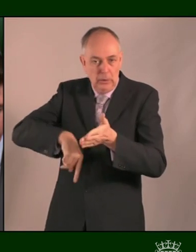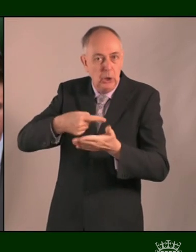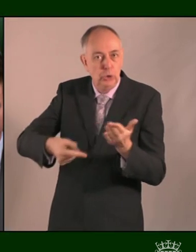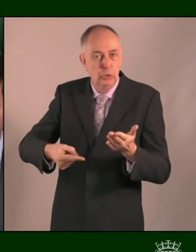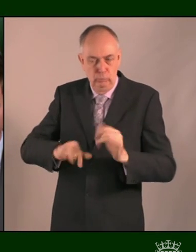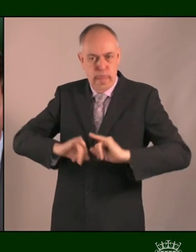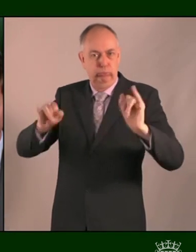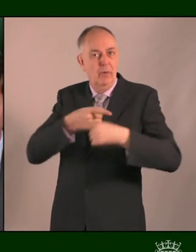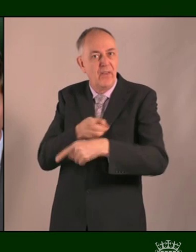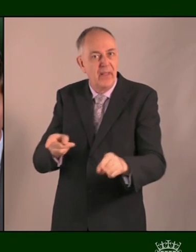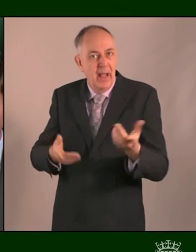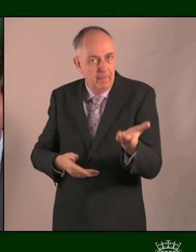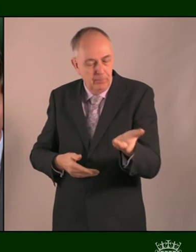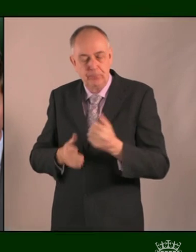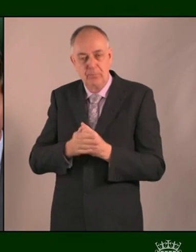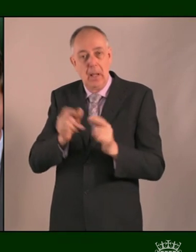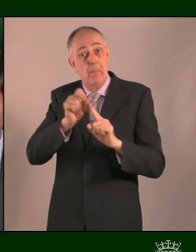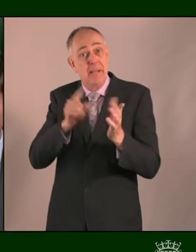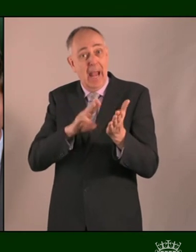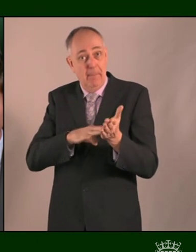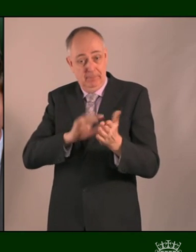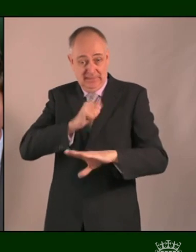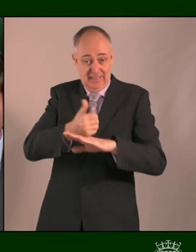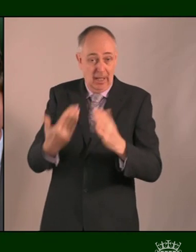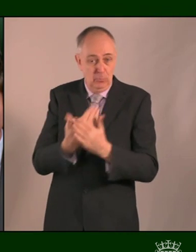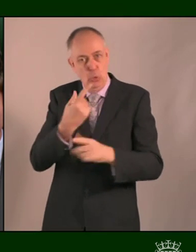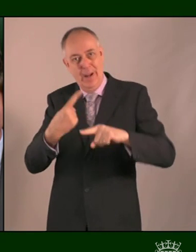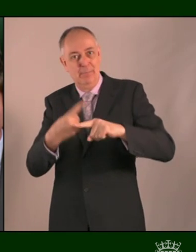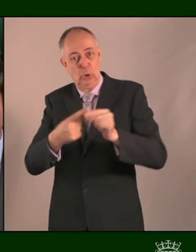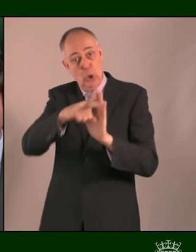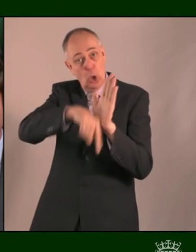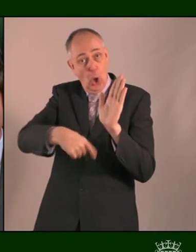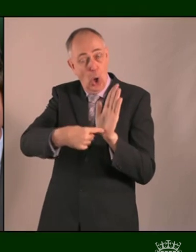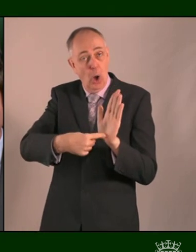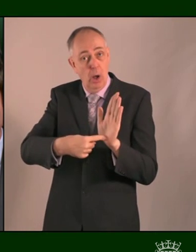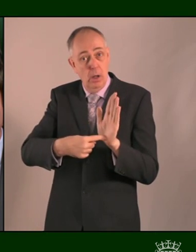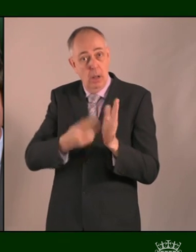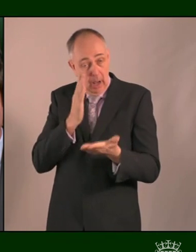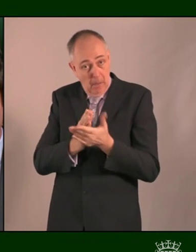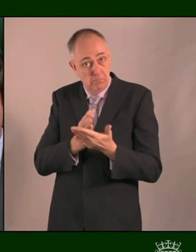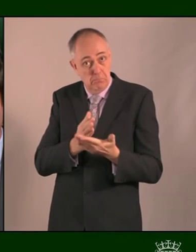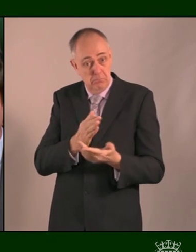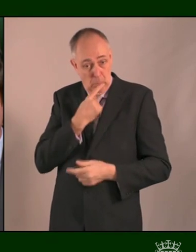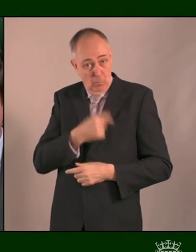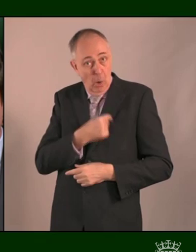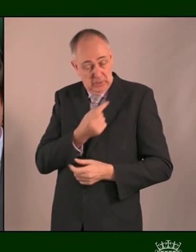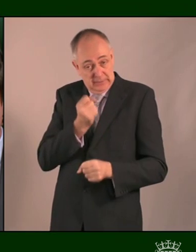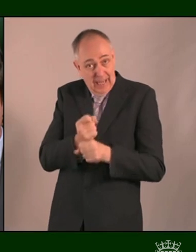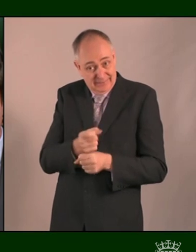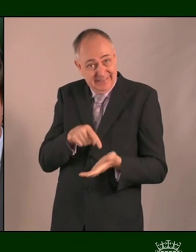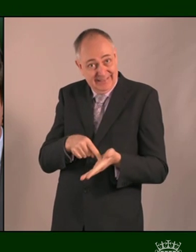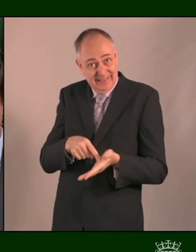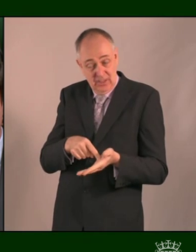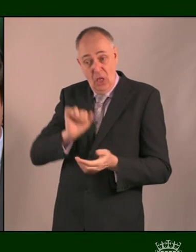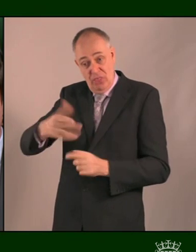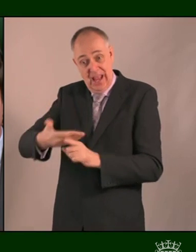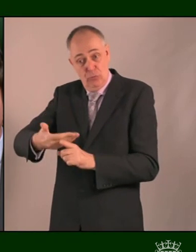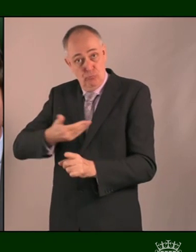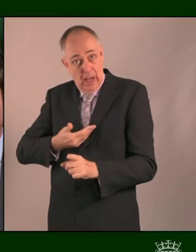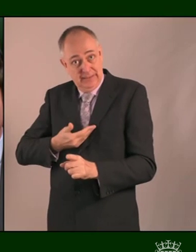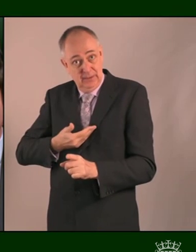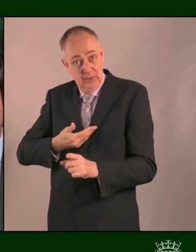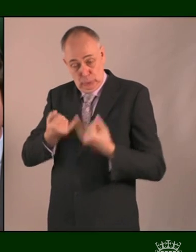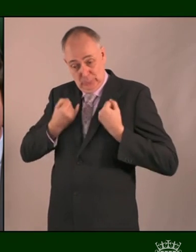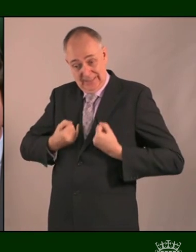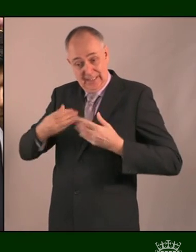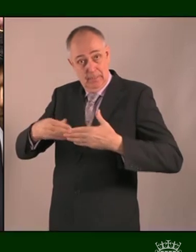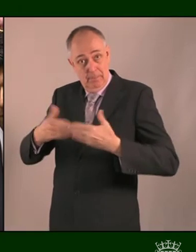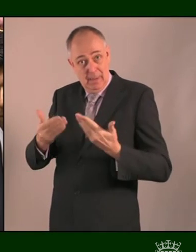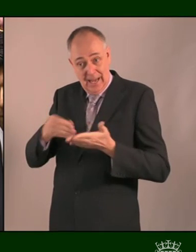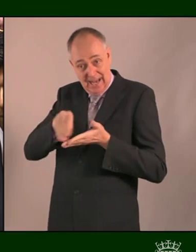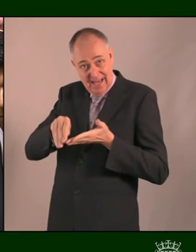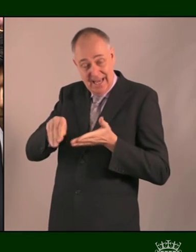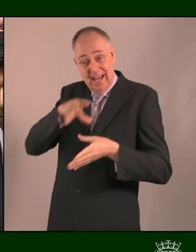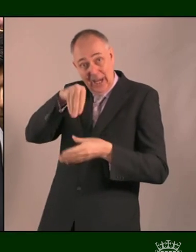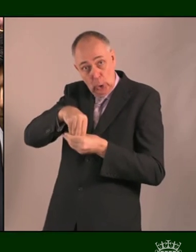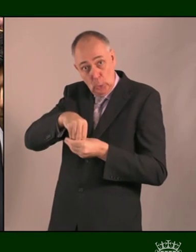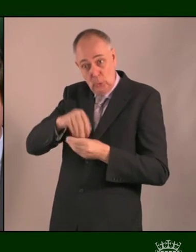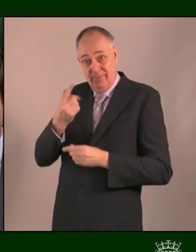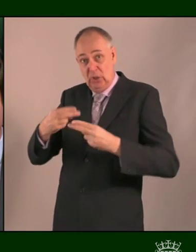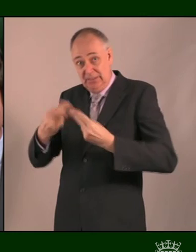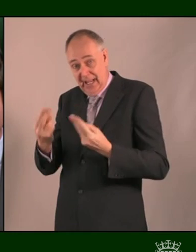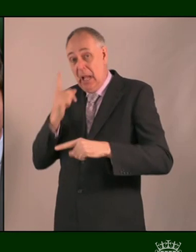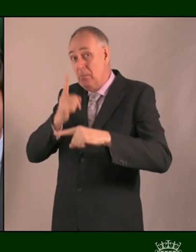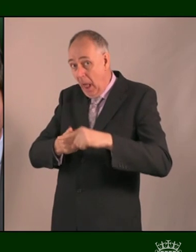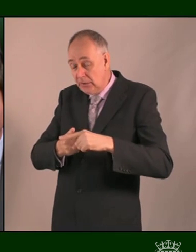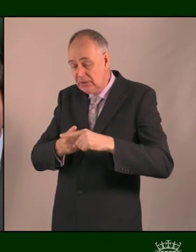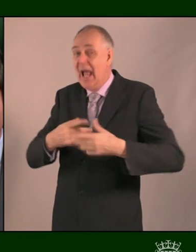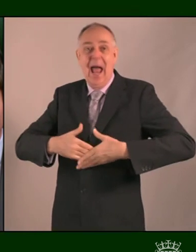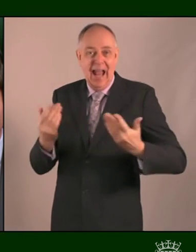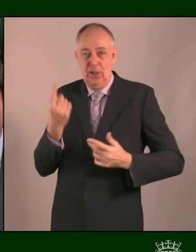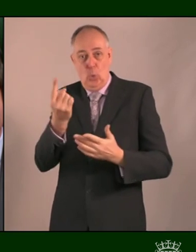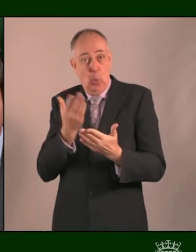When the Prime Minister brings forward the emergency legislation, will he guarantee that workers’ rights to sick pay from day one—he has just indicated that that will apply on statutory sick pay—will apply to all claimants?